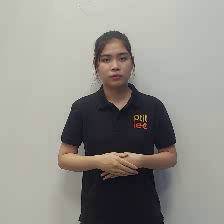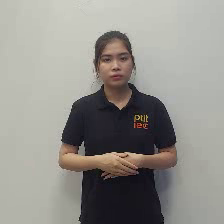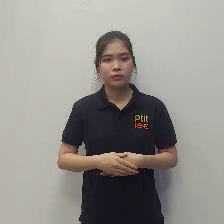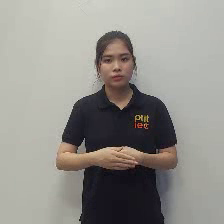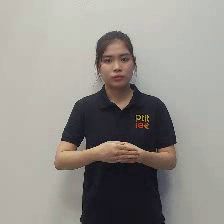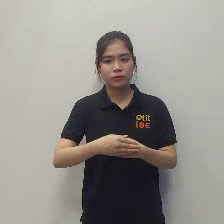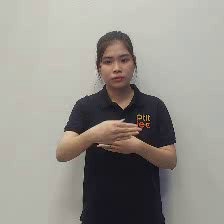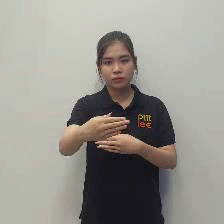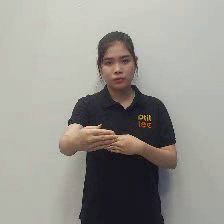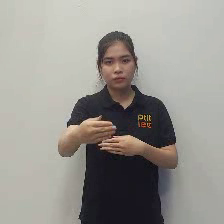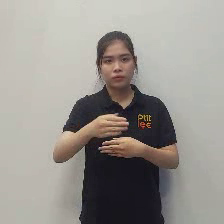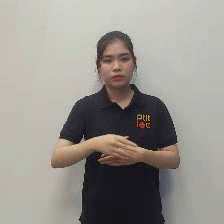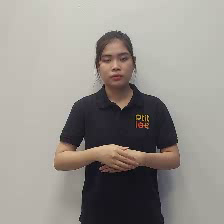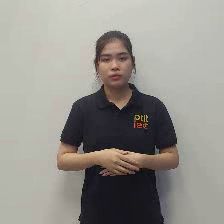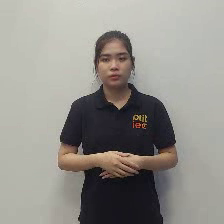Xa